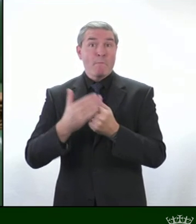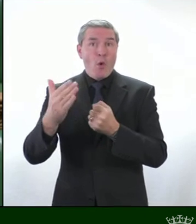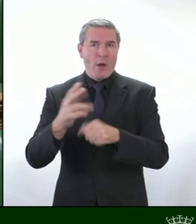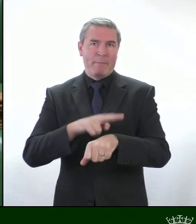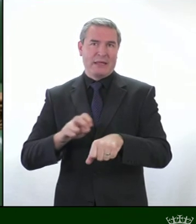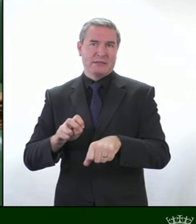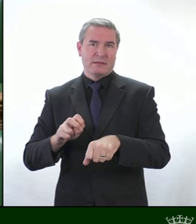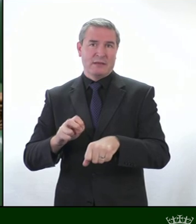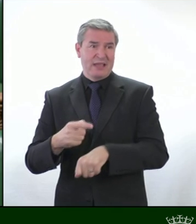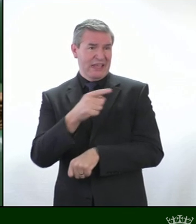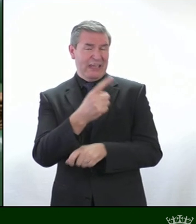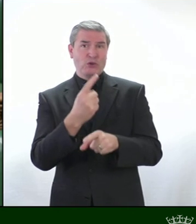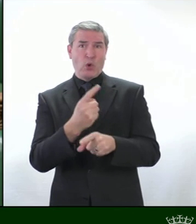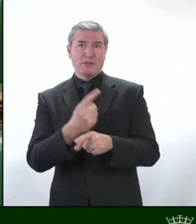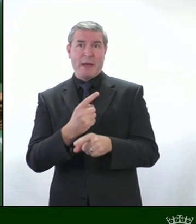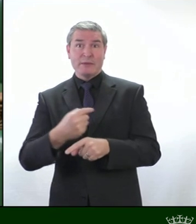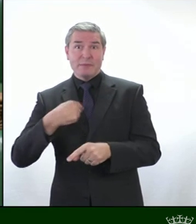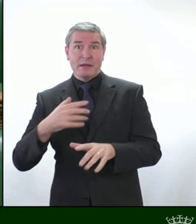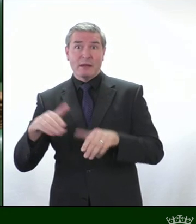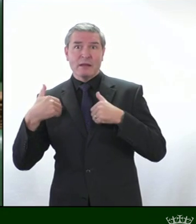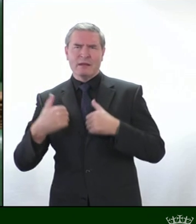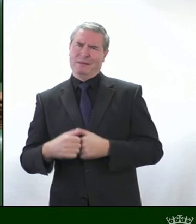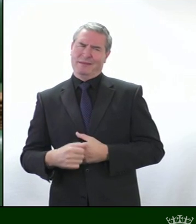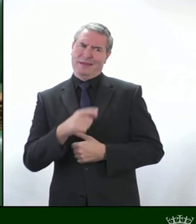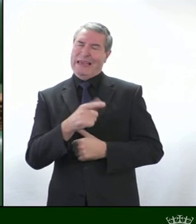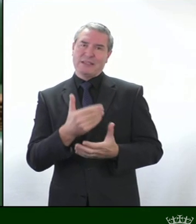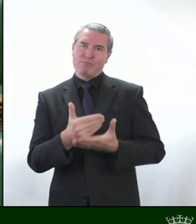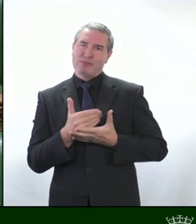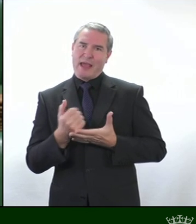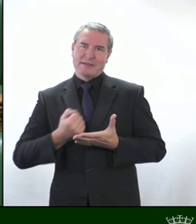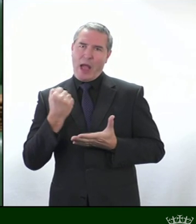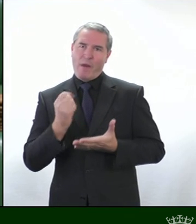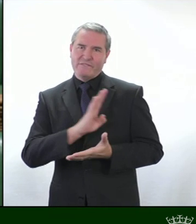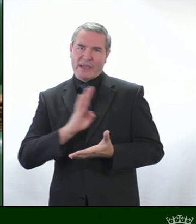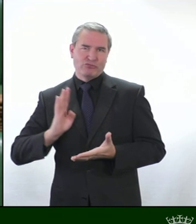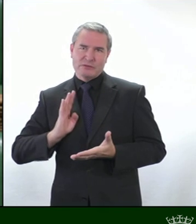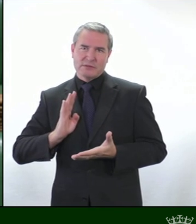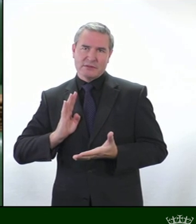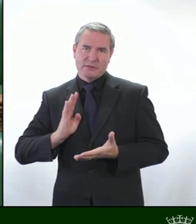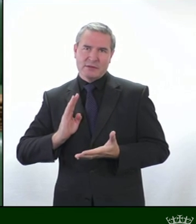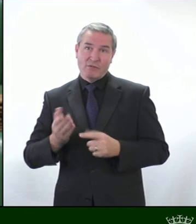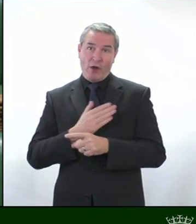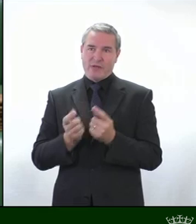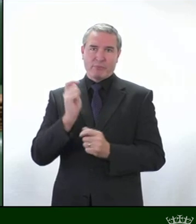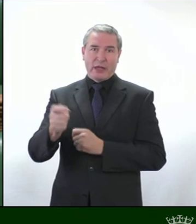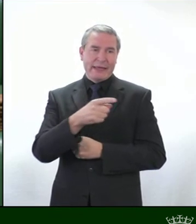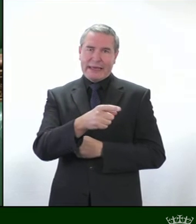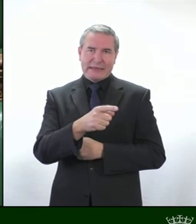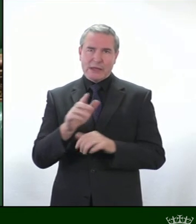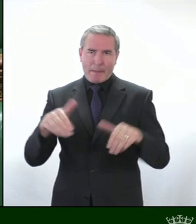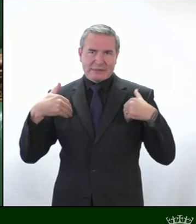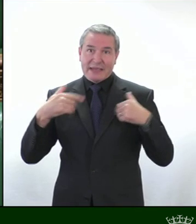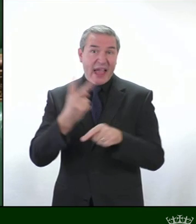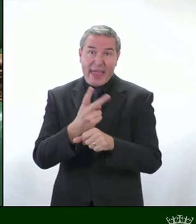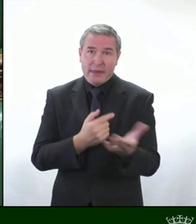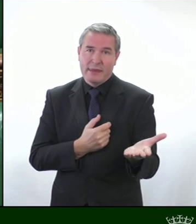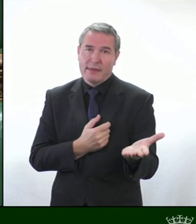He talks about abstention. When it came to protecting our veterans from unfair prosecution, he chose to abstain.